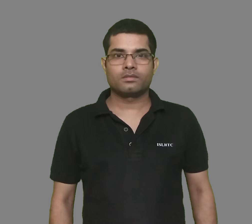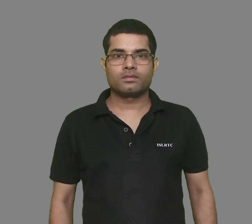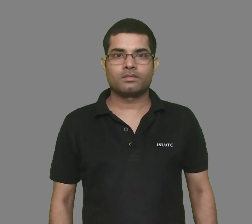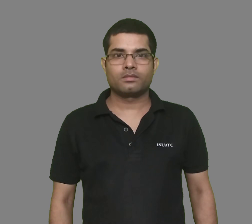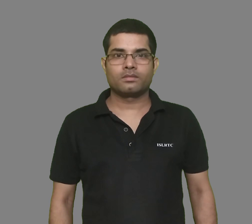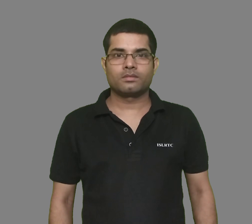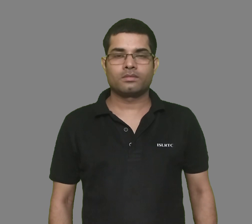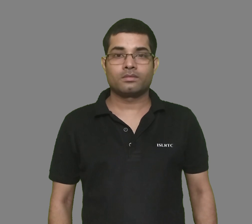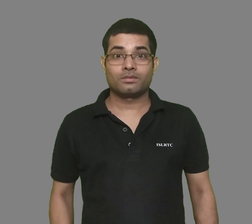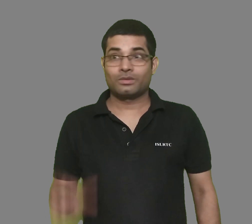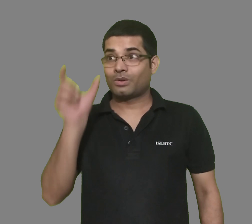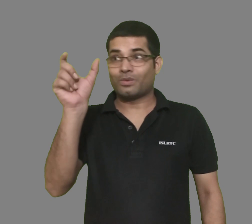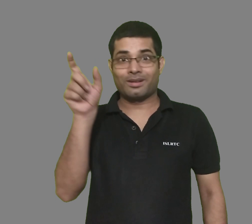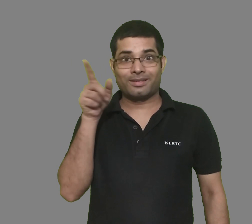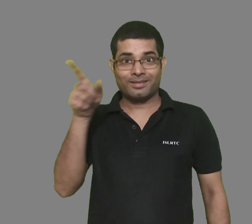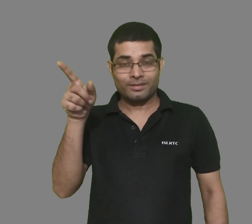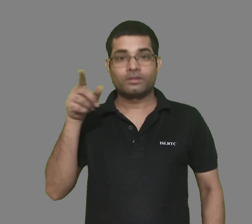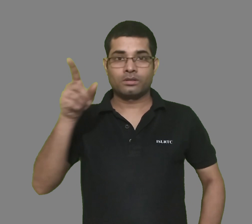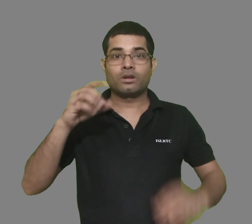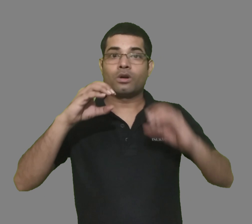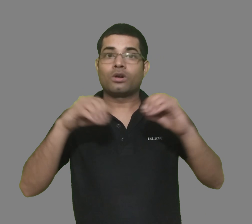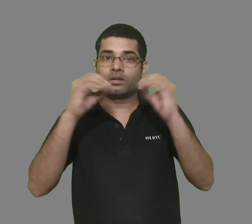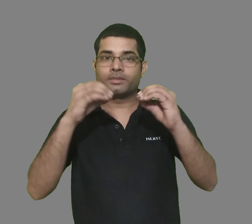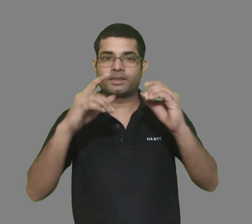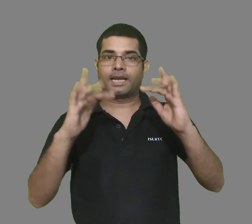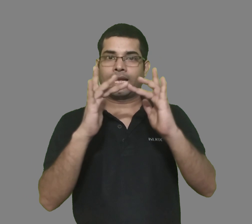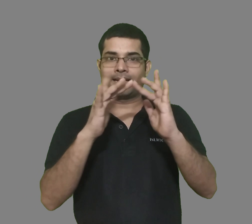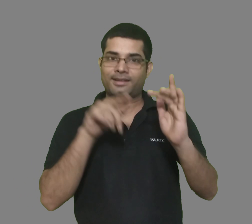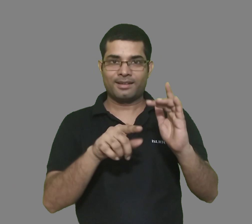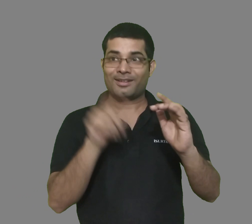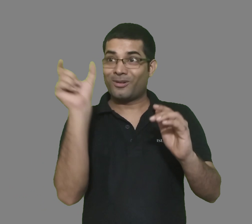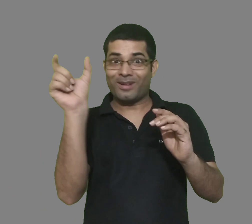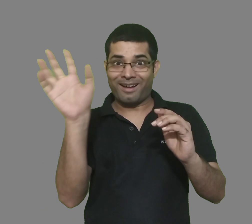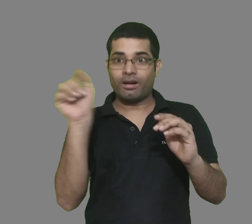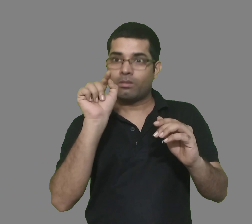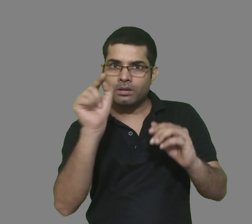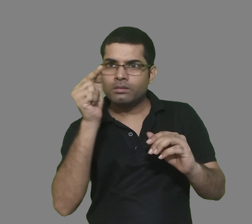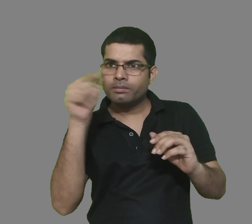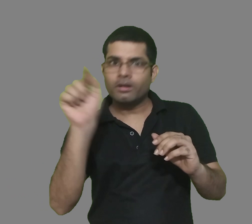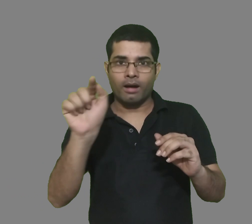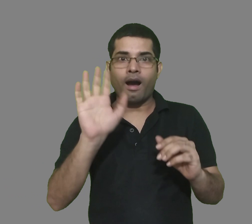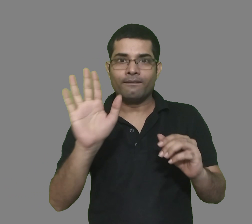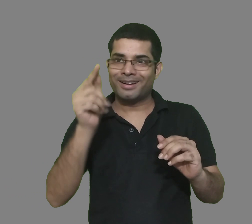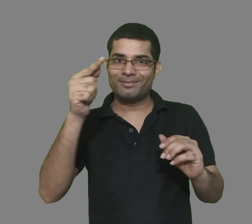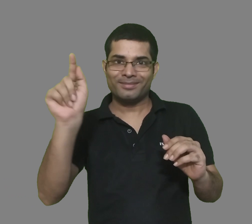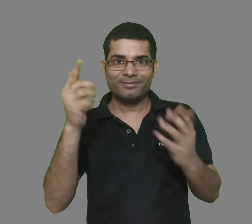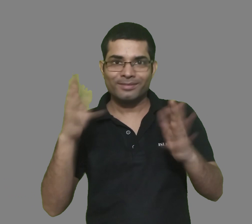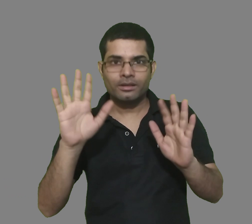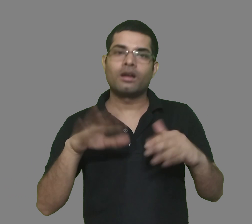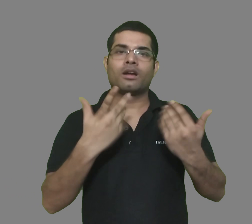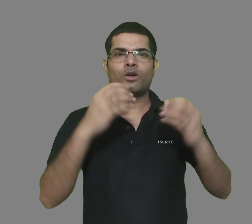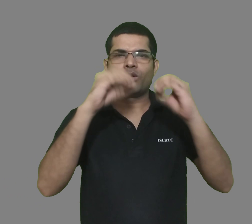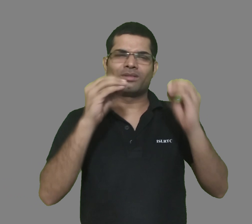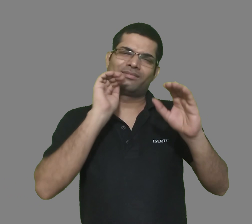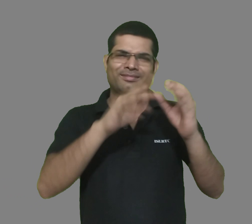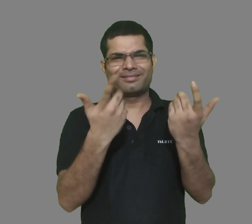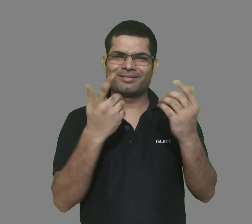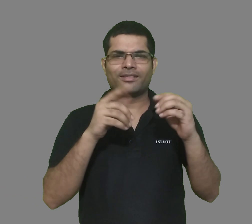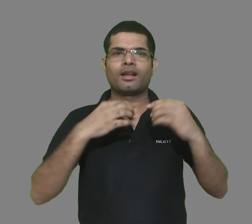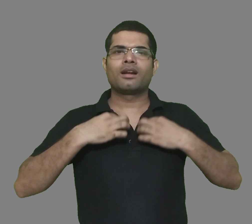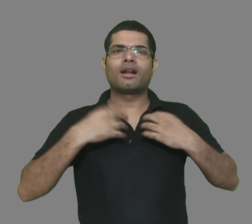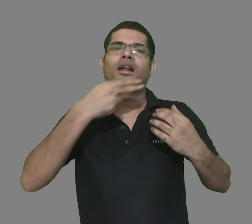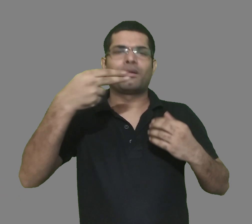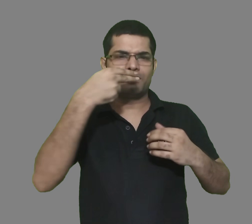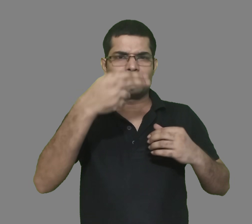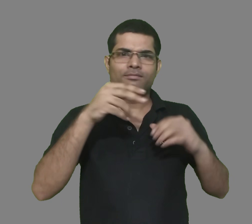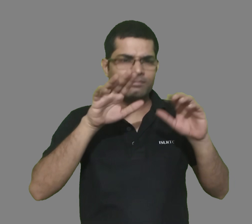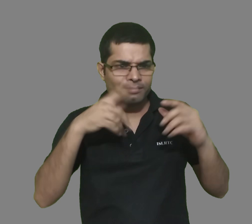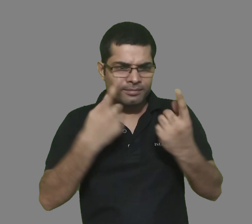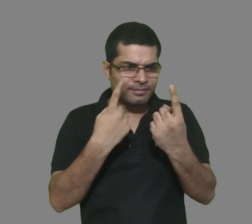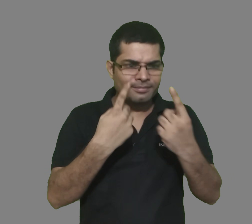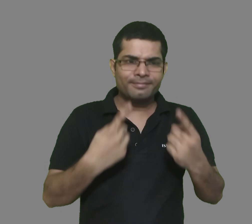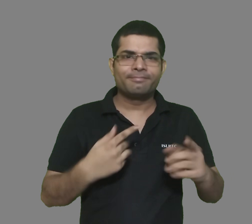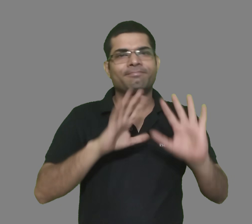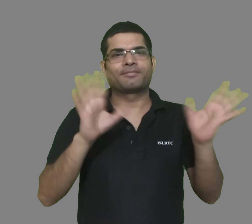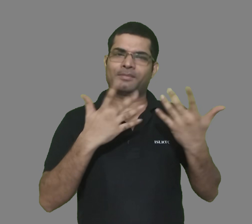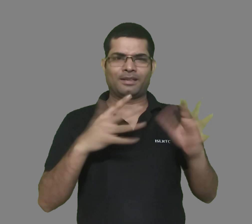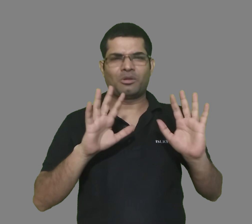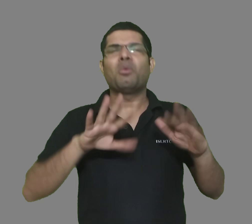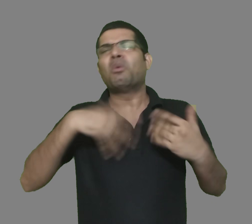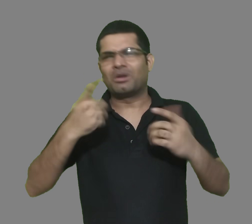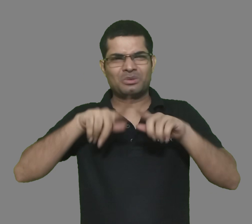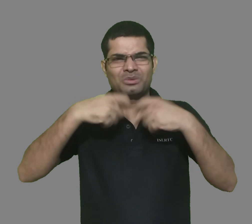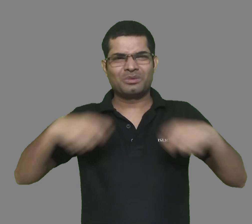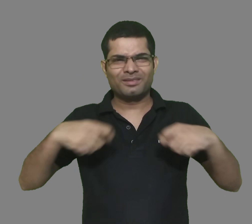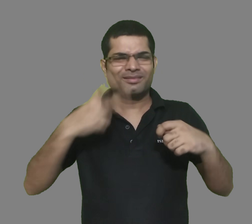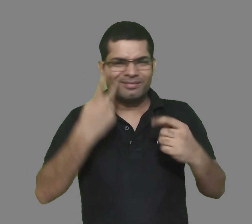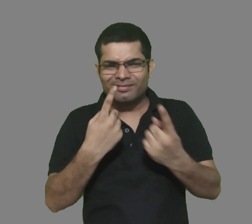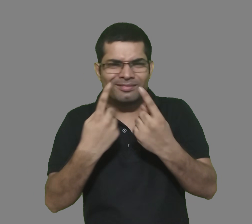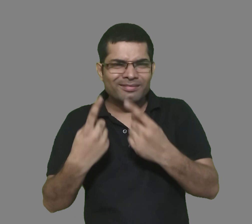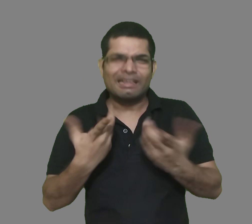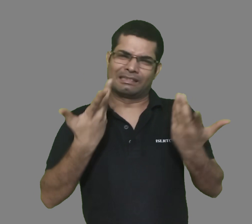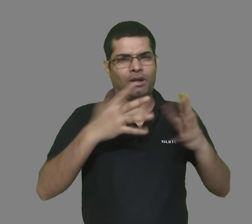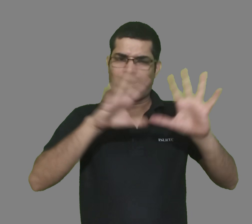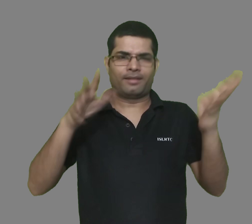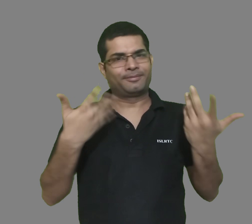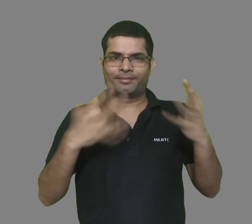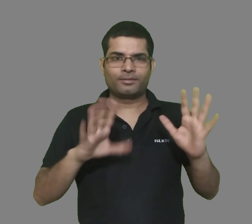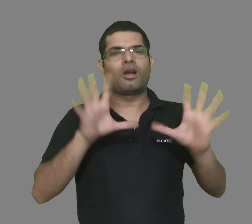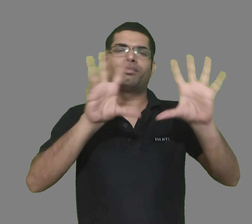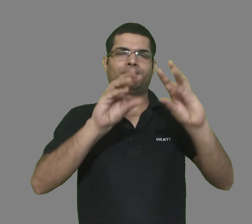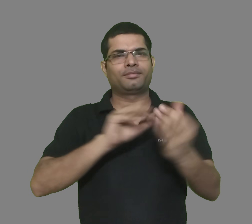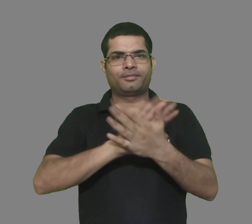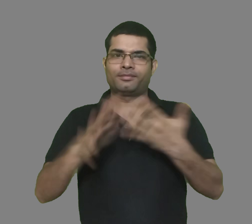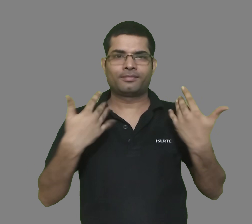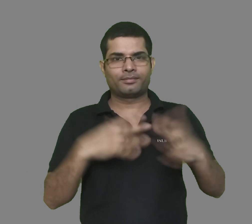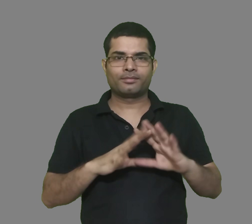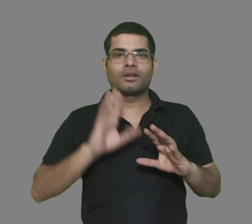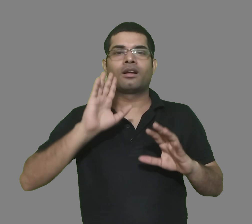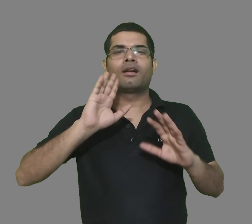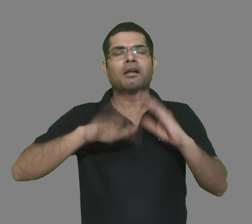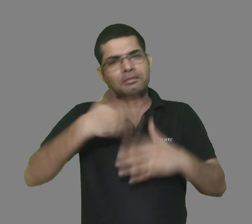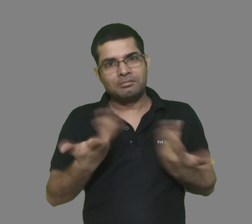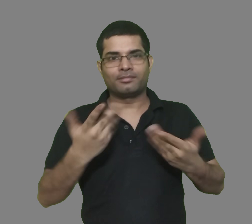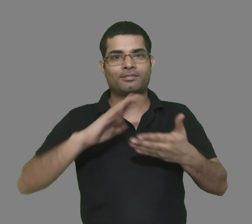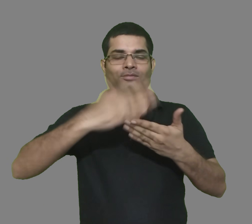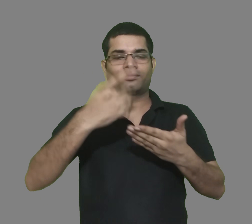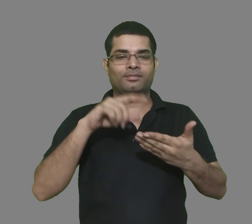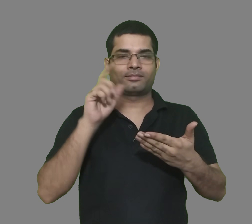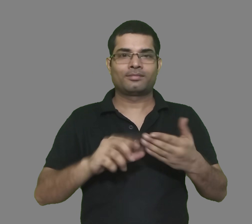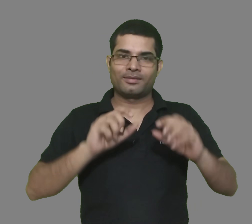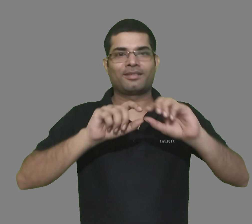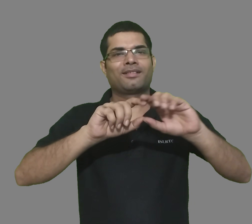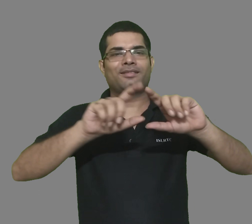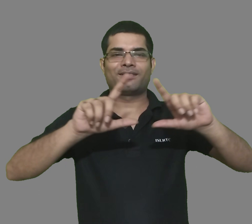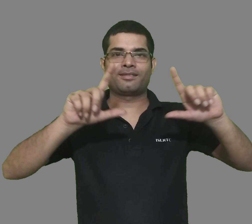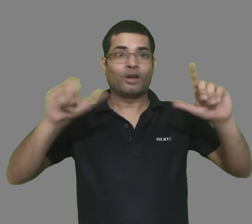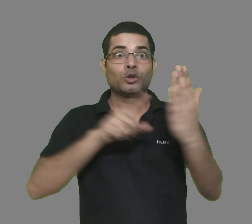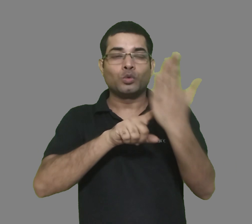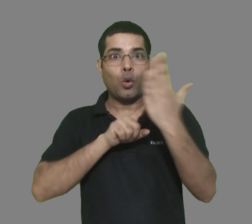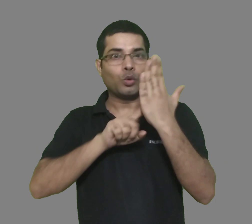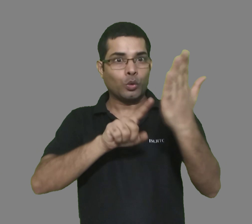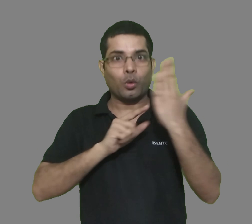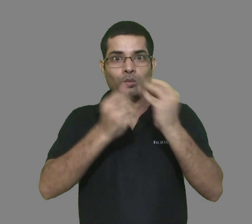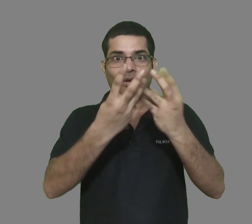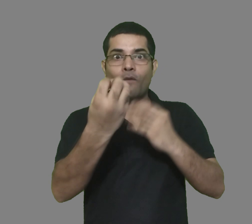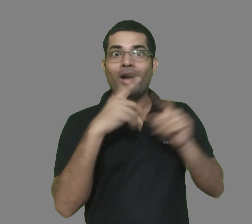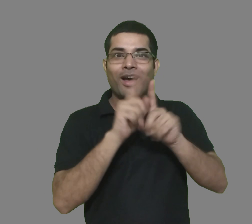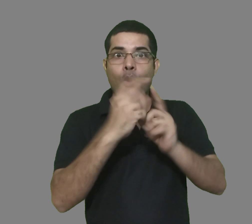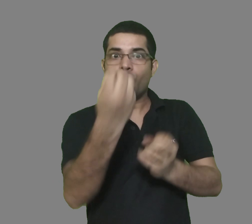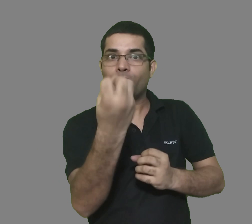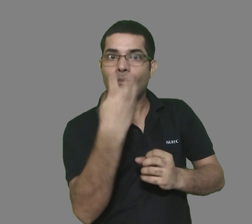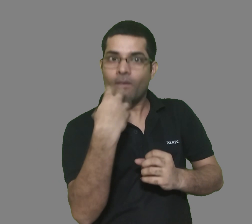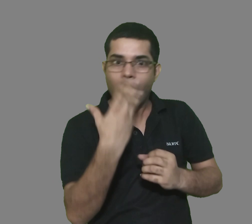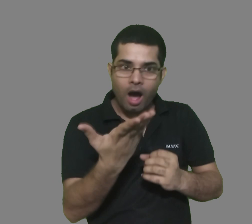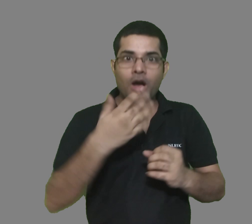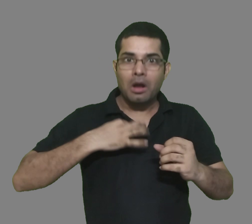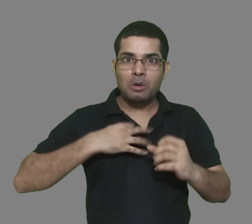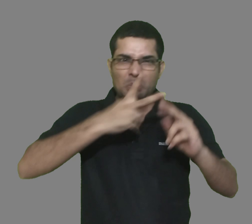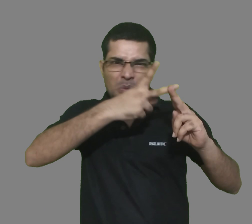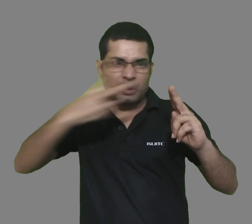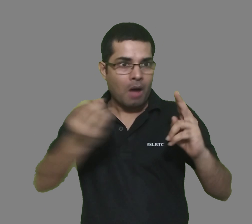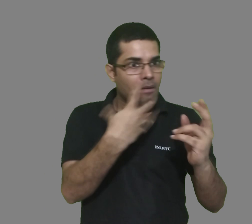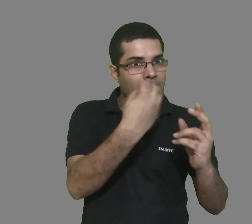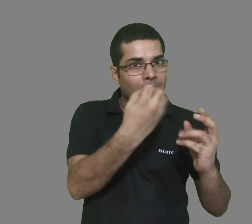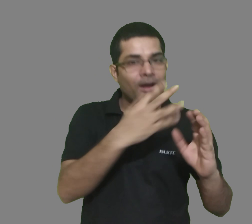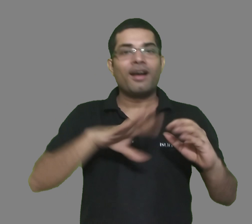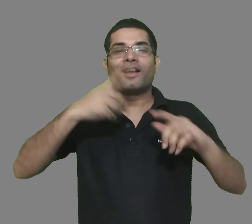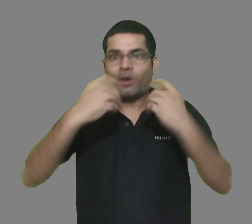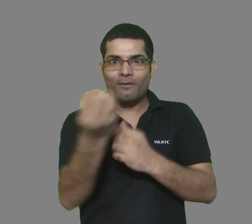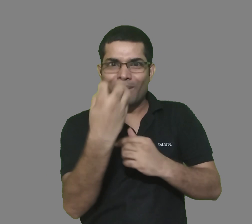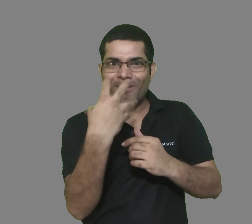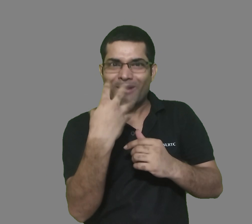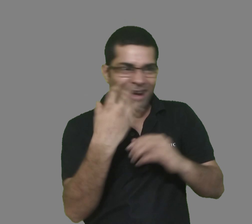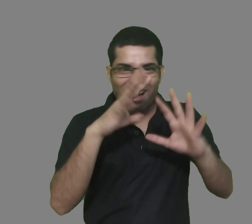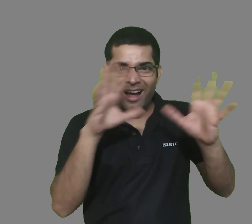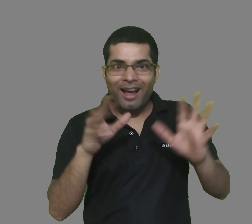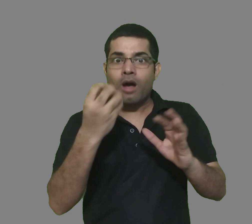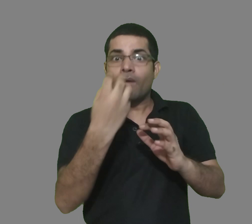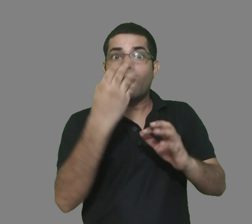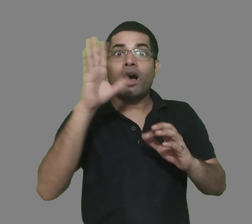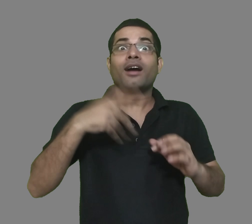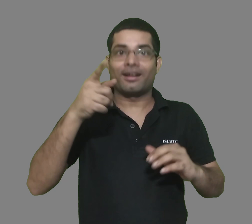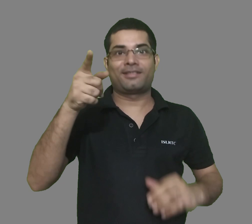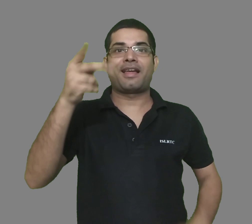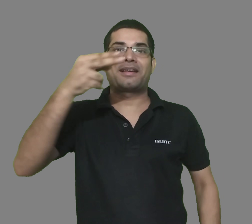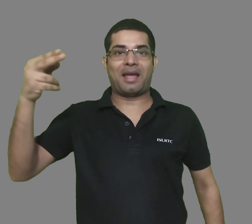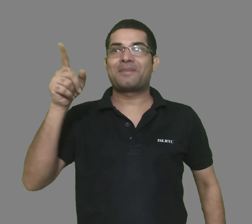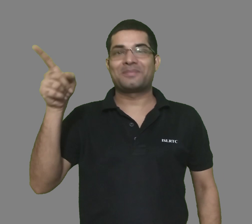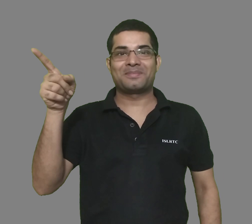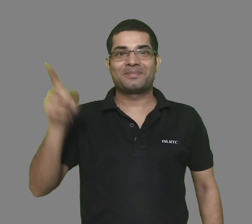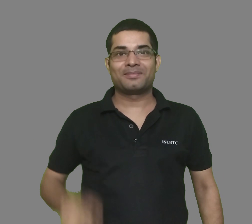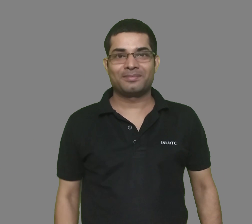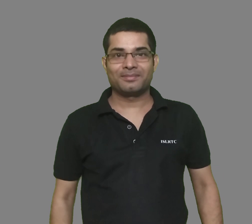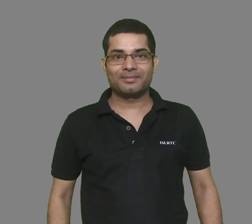Google Alerts